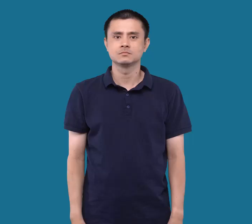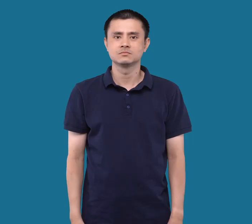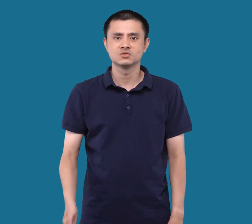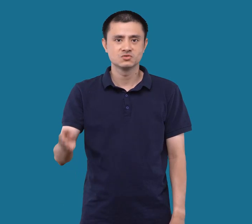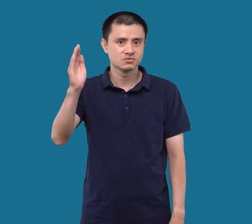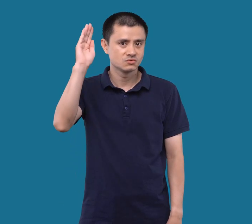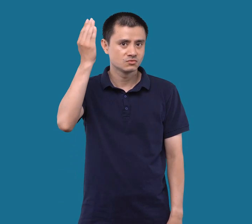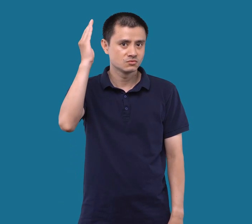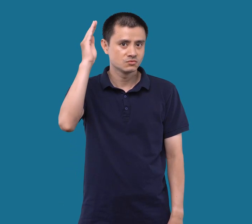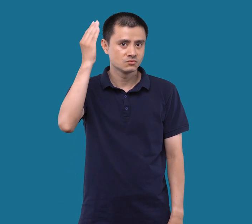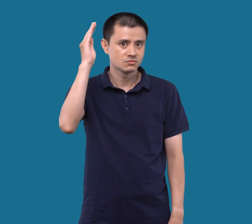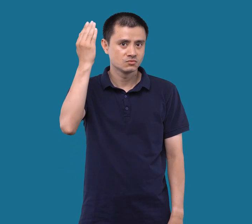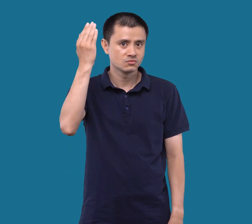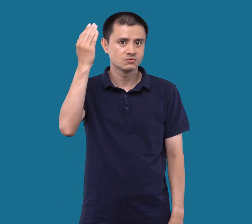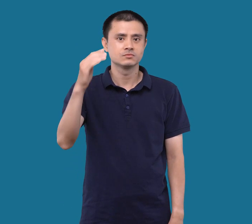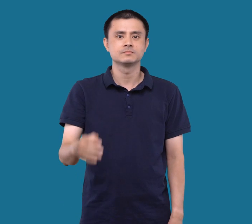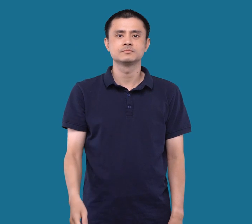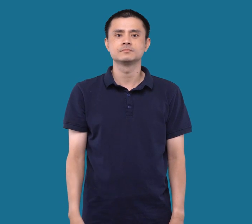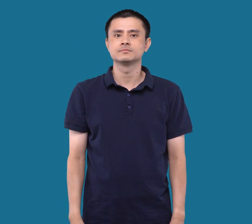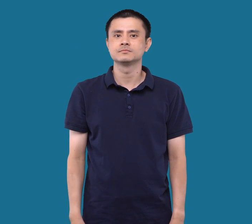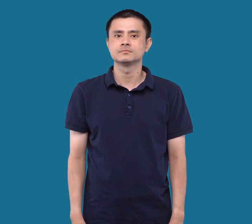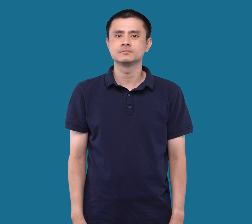chỉnh sửa